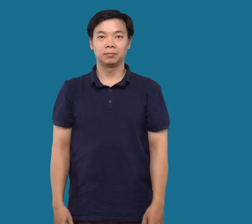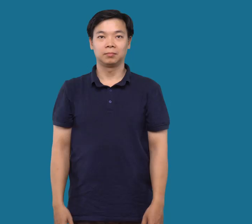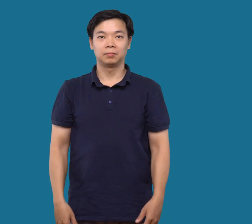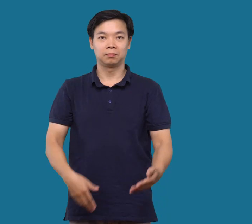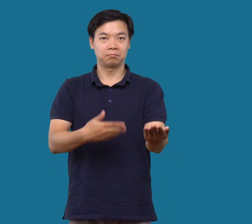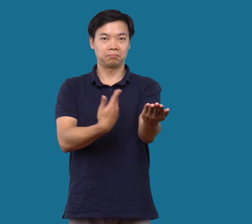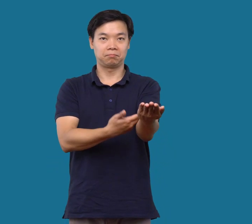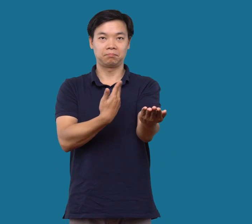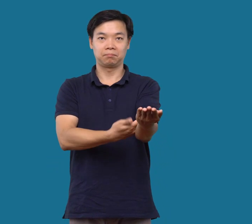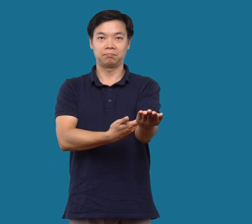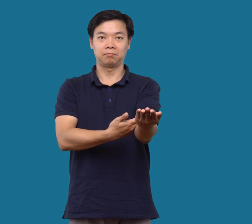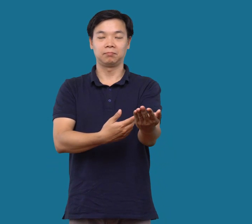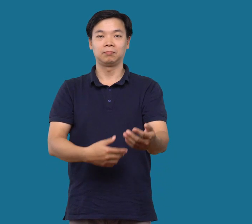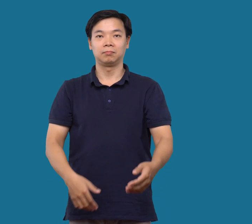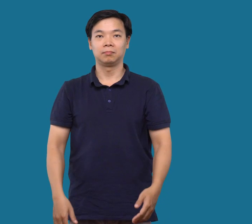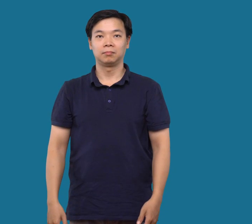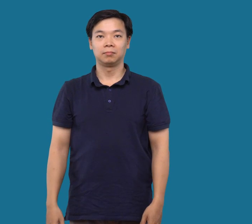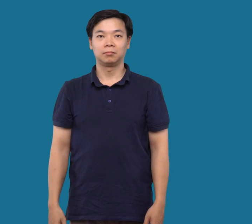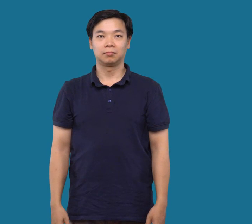quyển vở